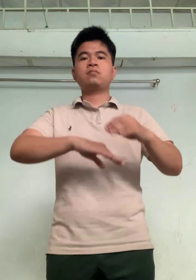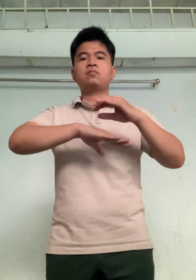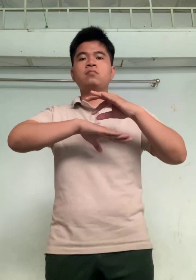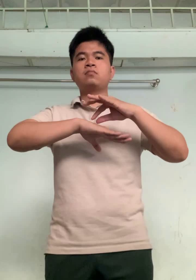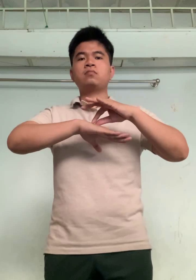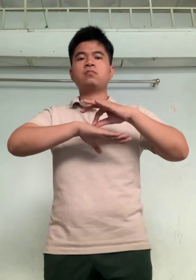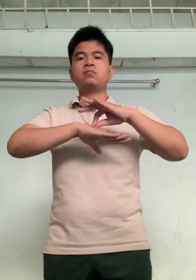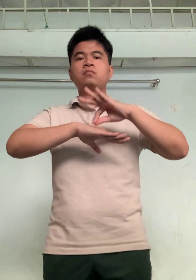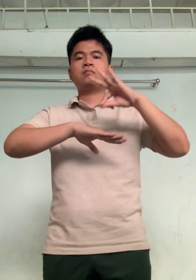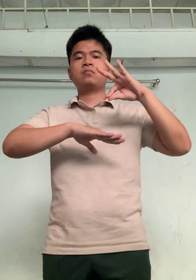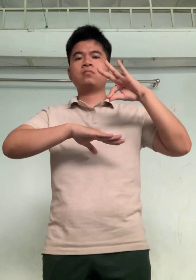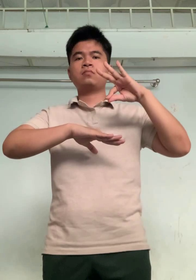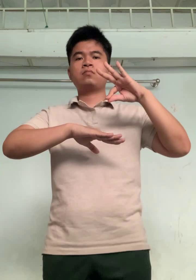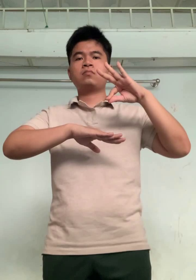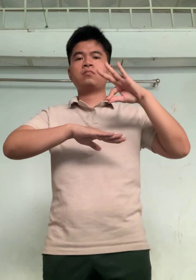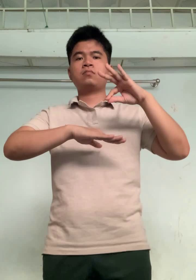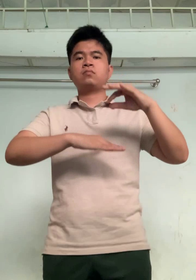tuan